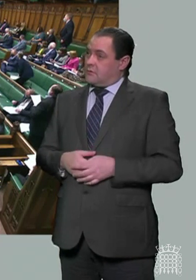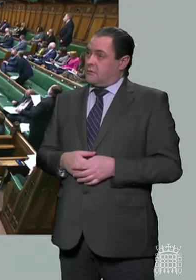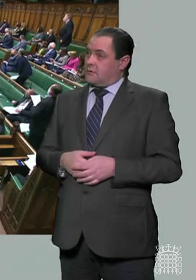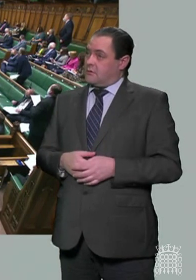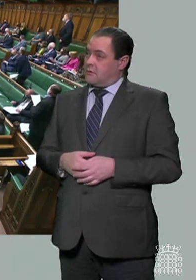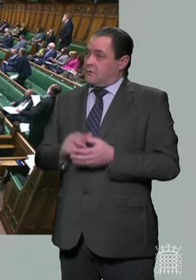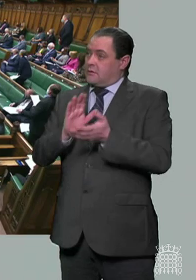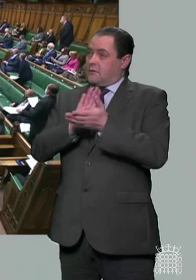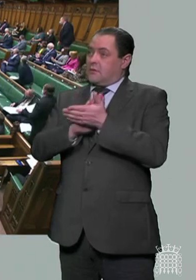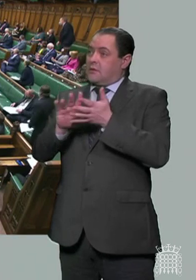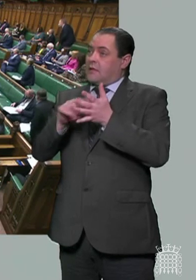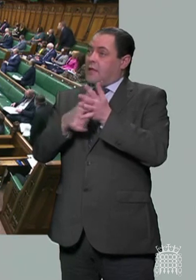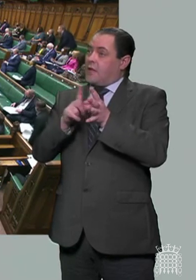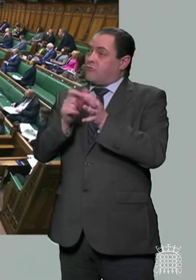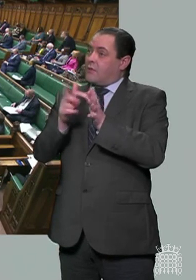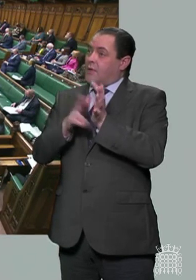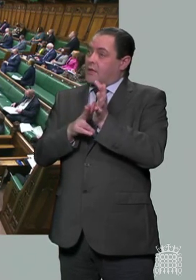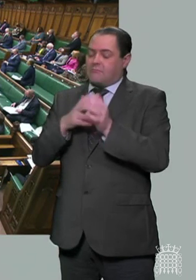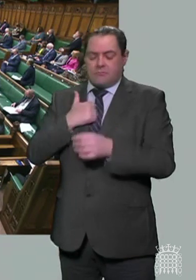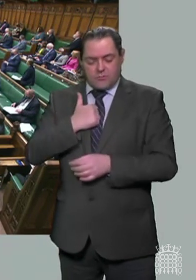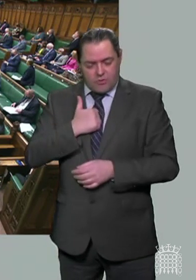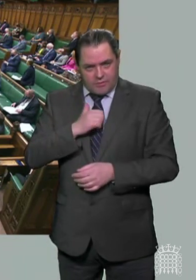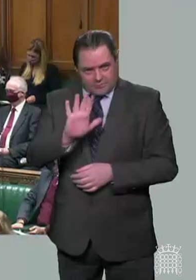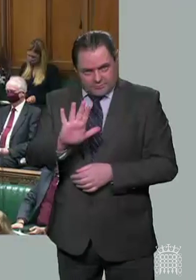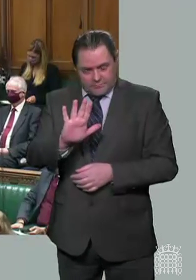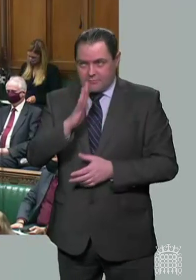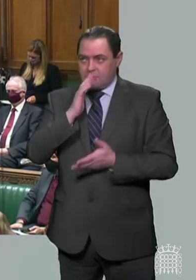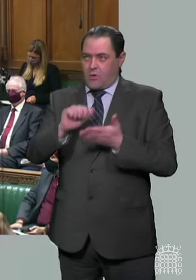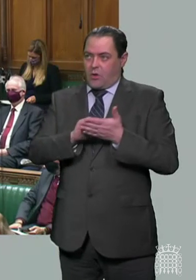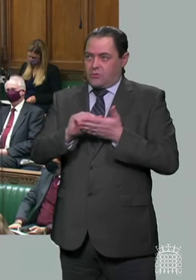They opposed the lot of it.